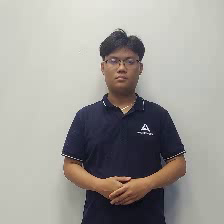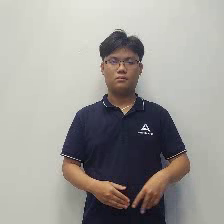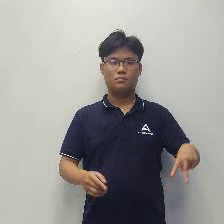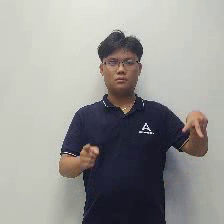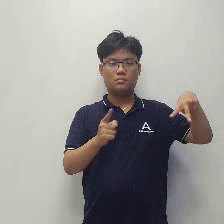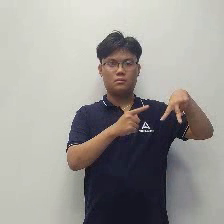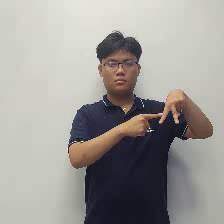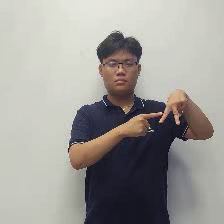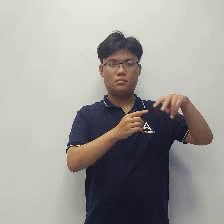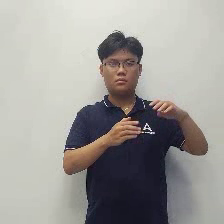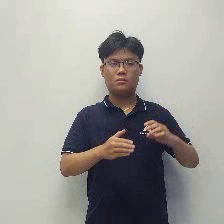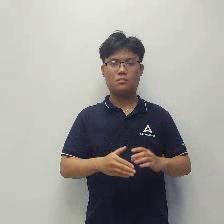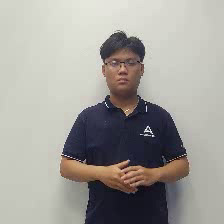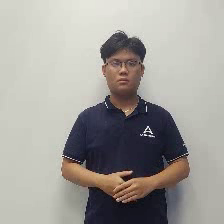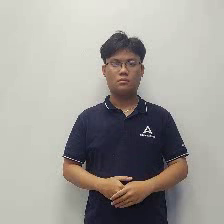Chân